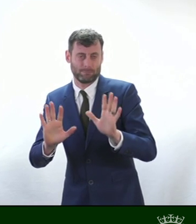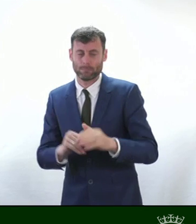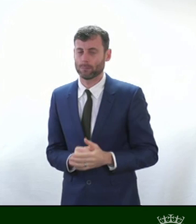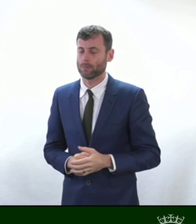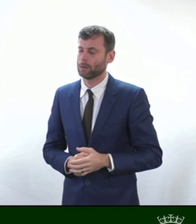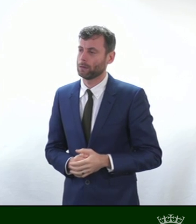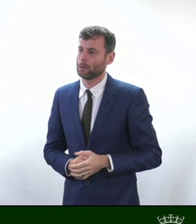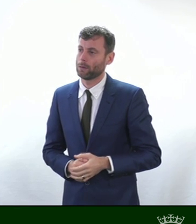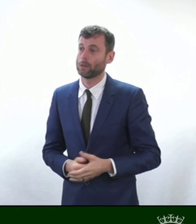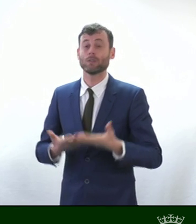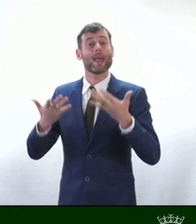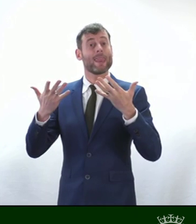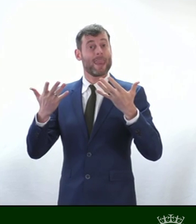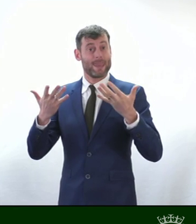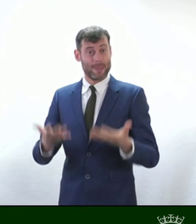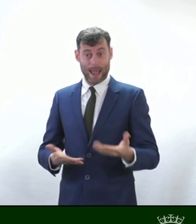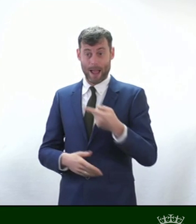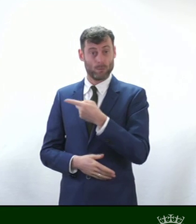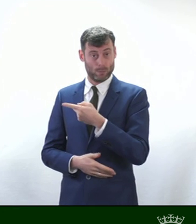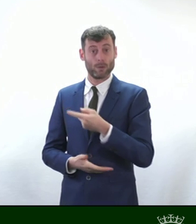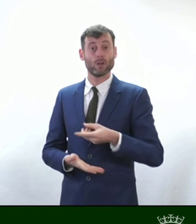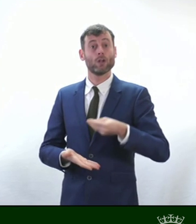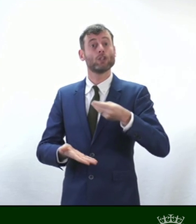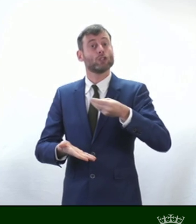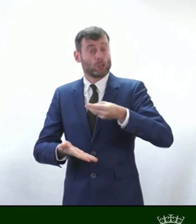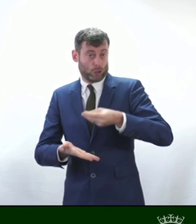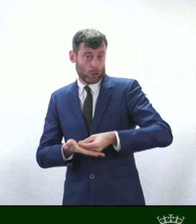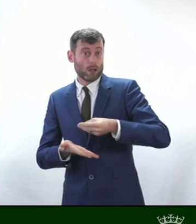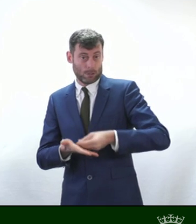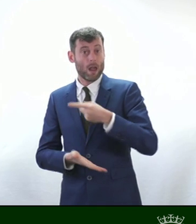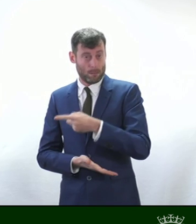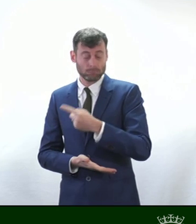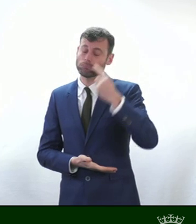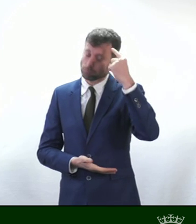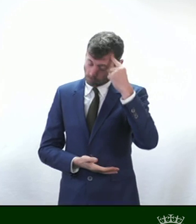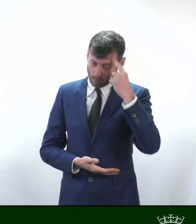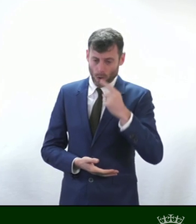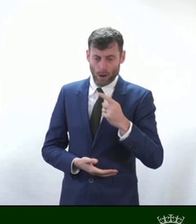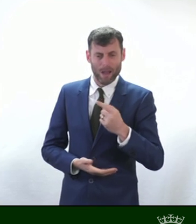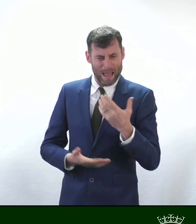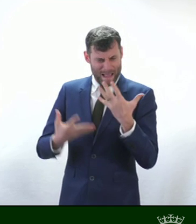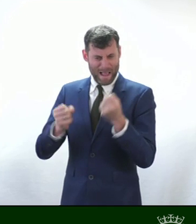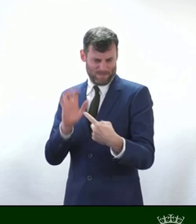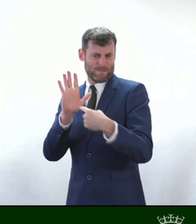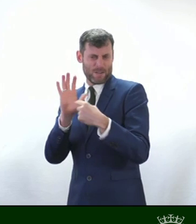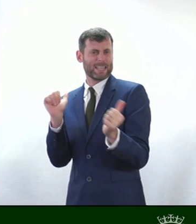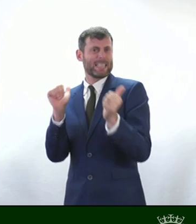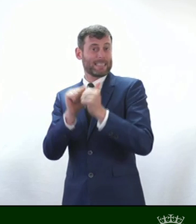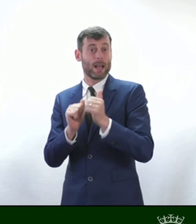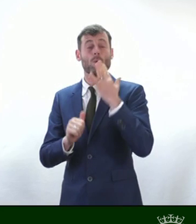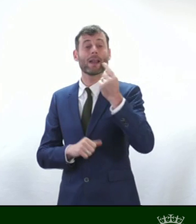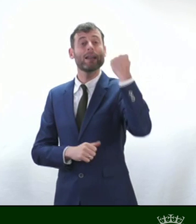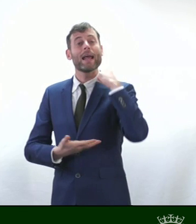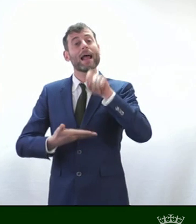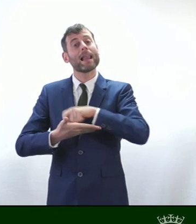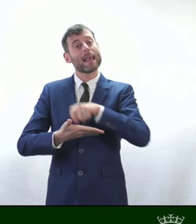The Chancellor, as he is now, obviously took him at his word, because the Chancellor said in the run-up to the election: